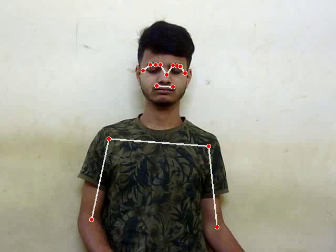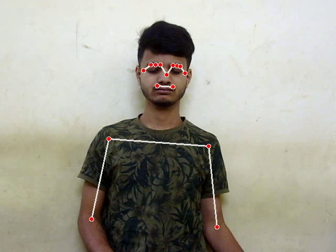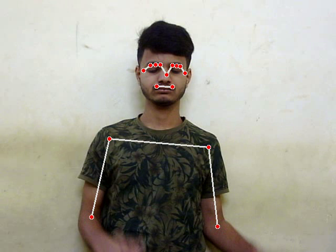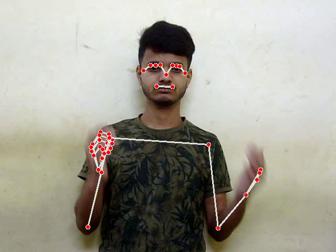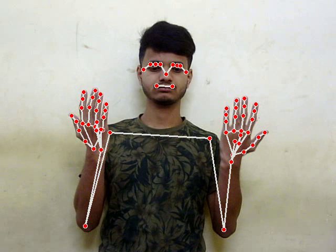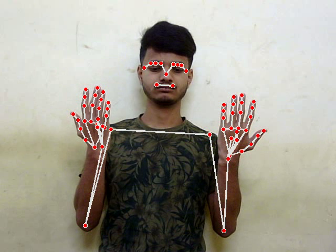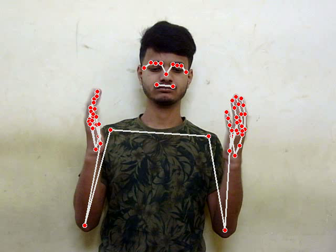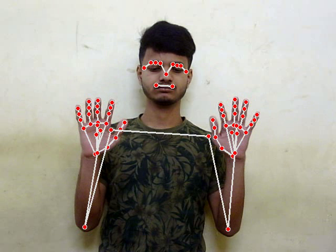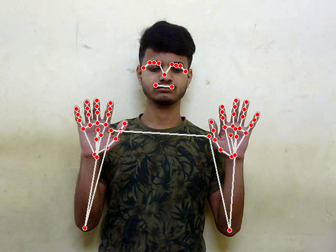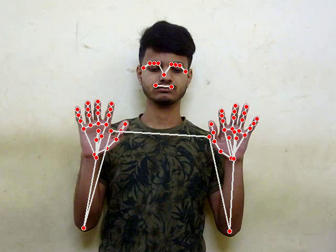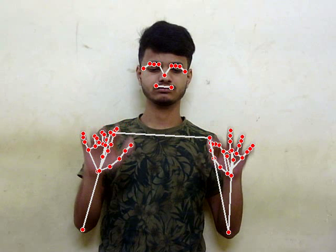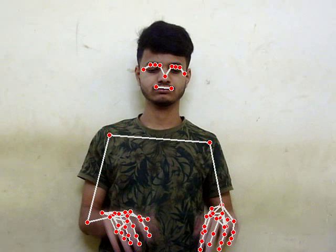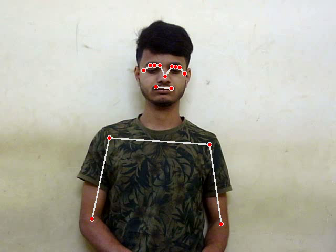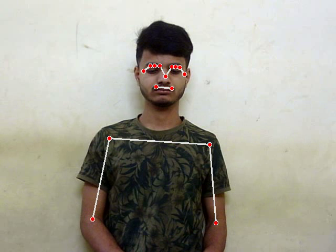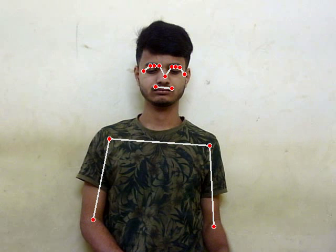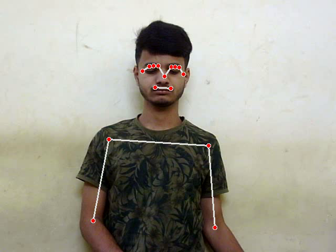do not want